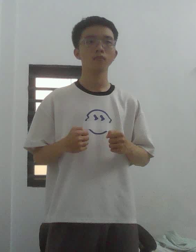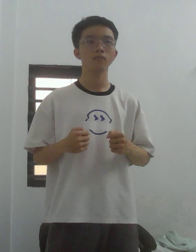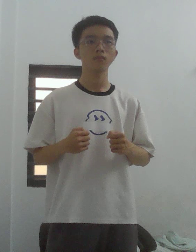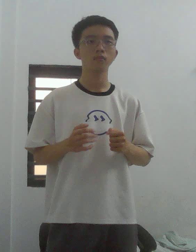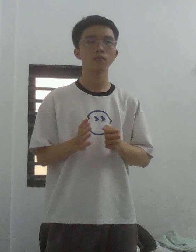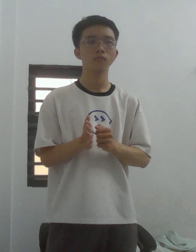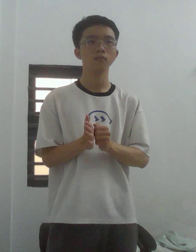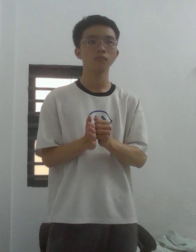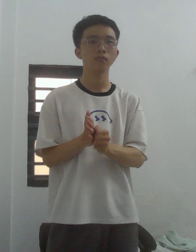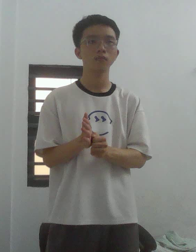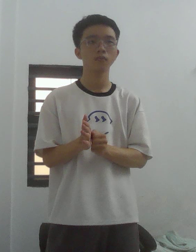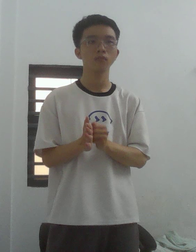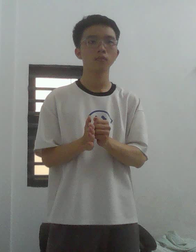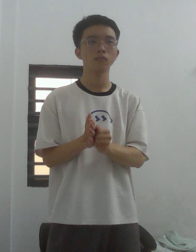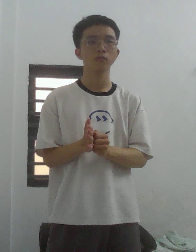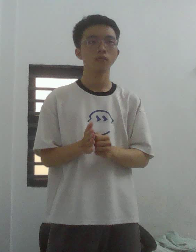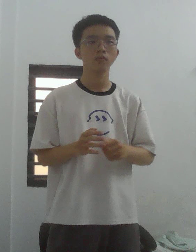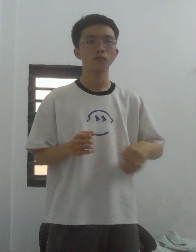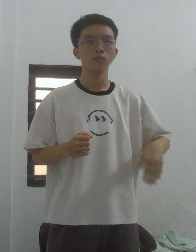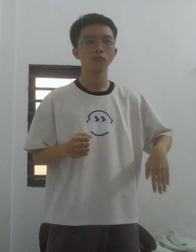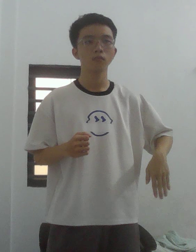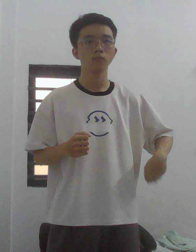thang sau